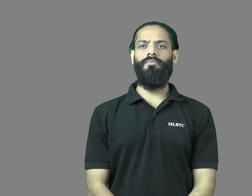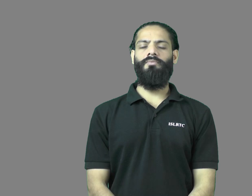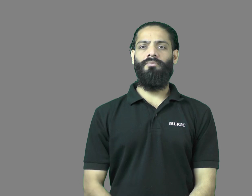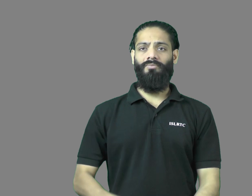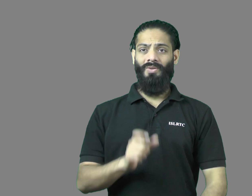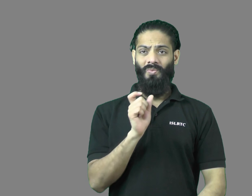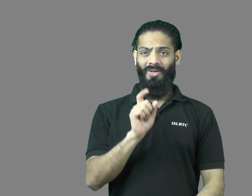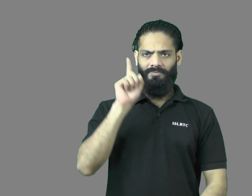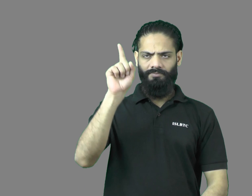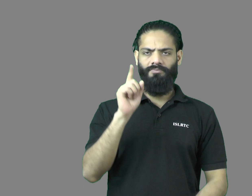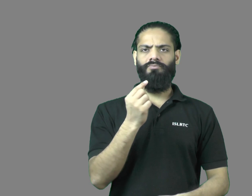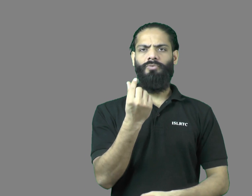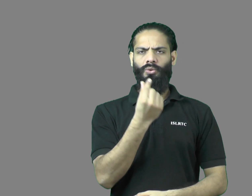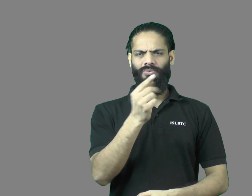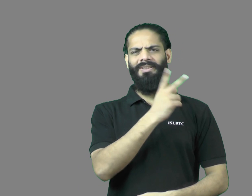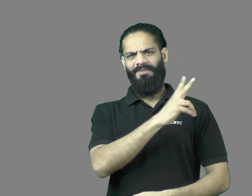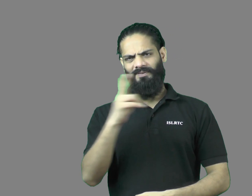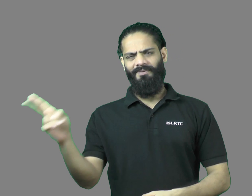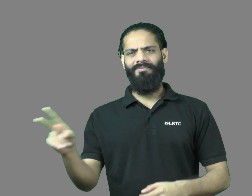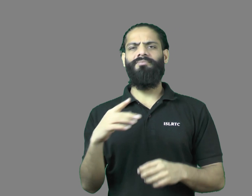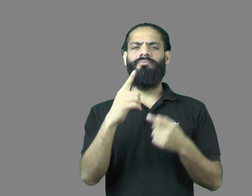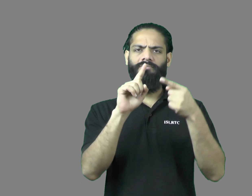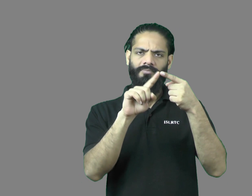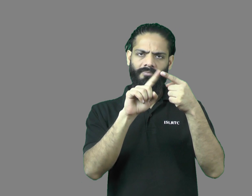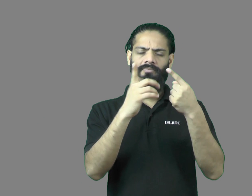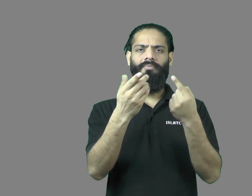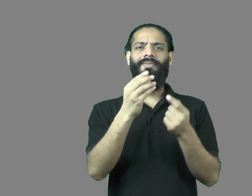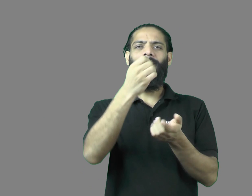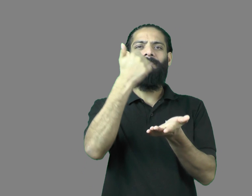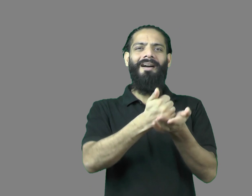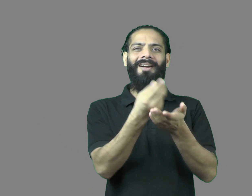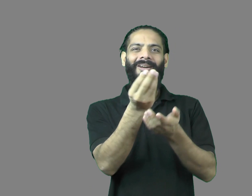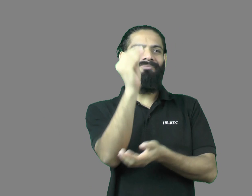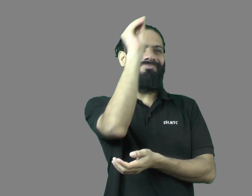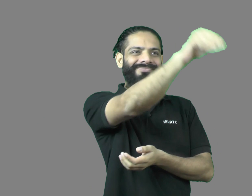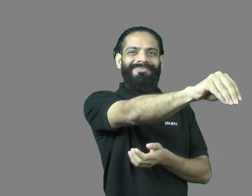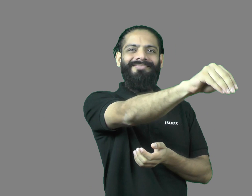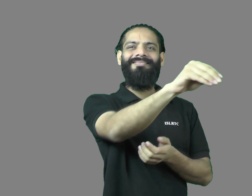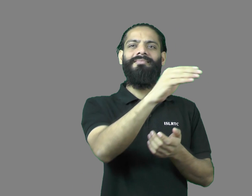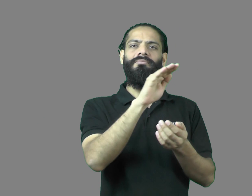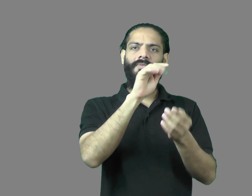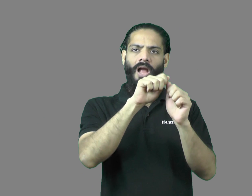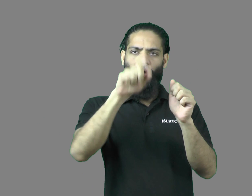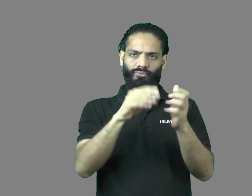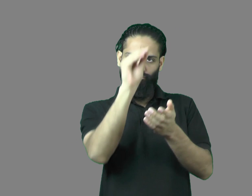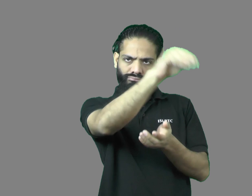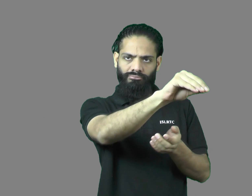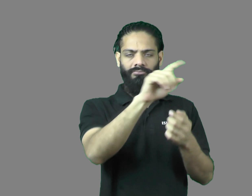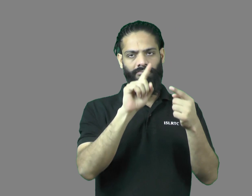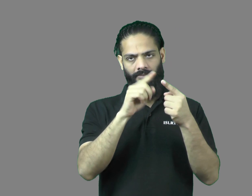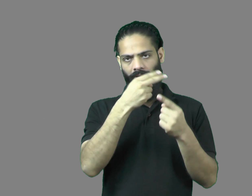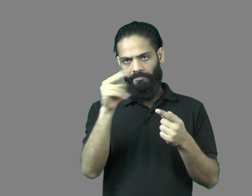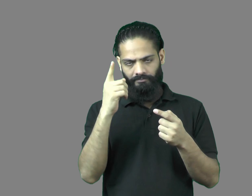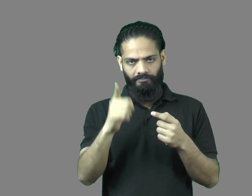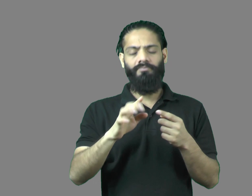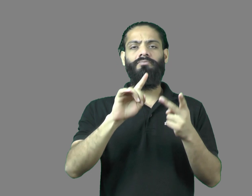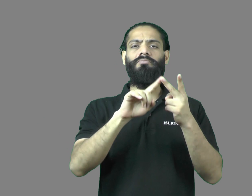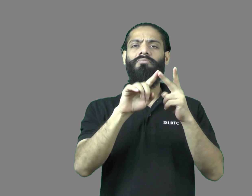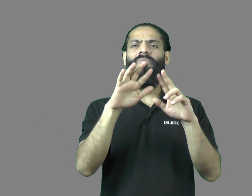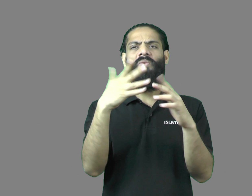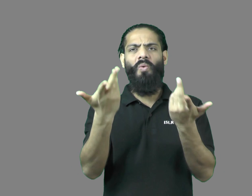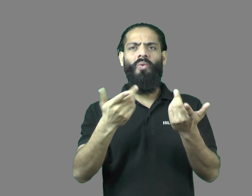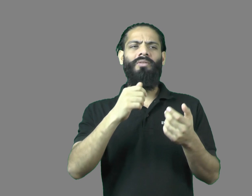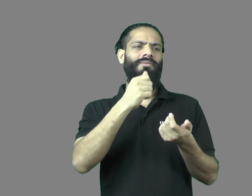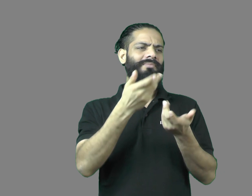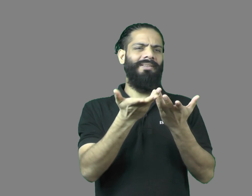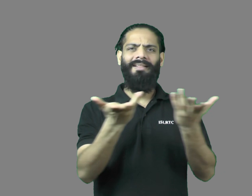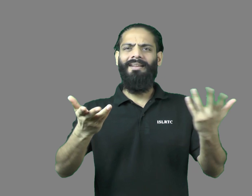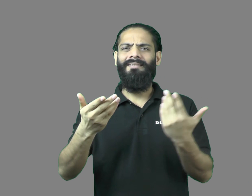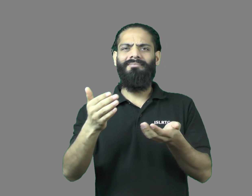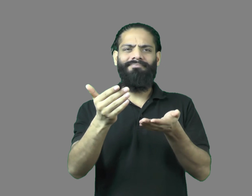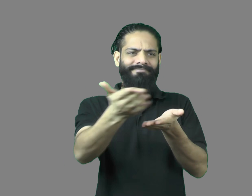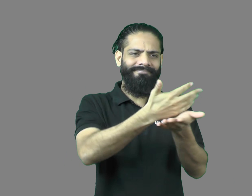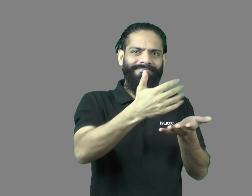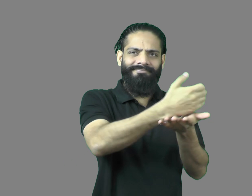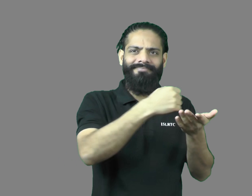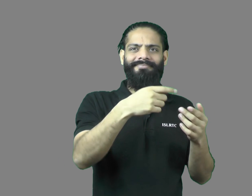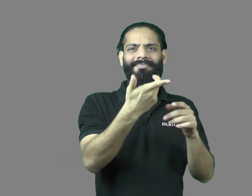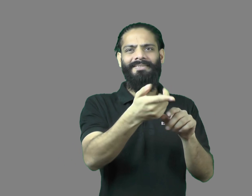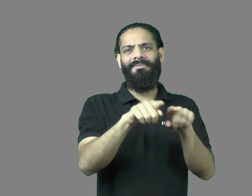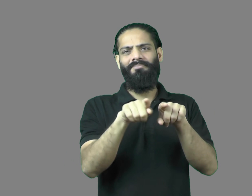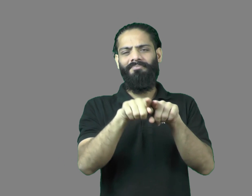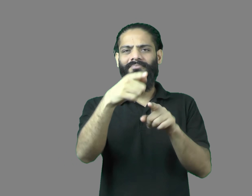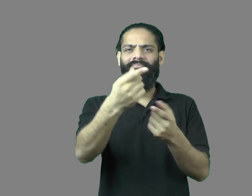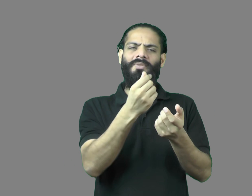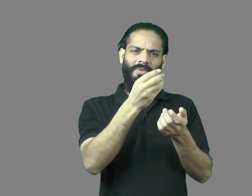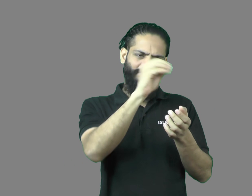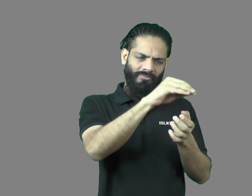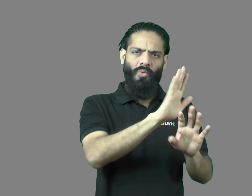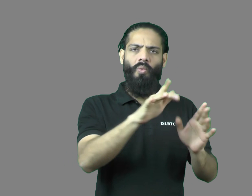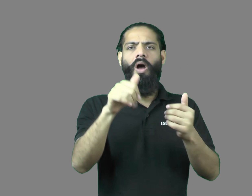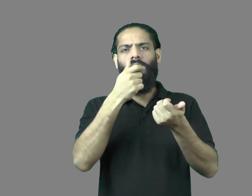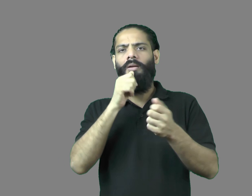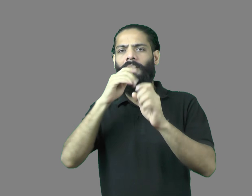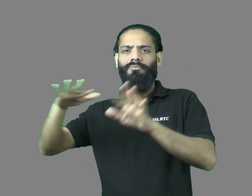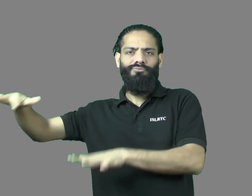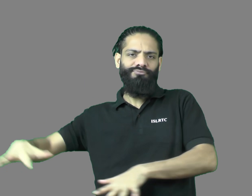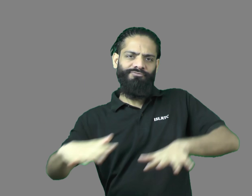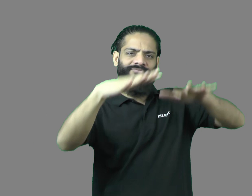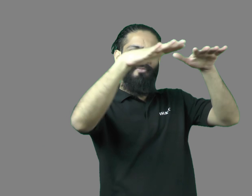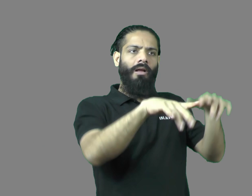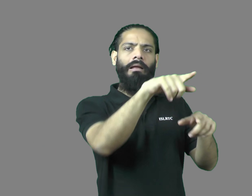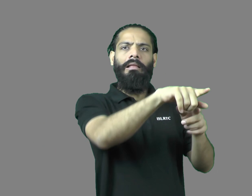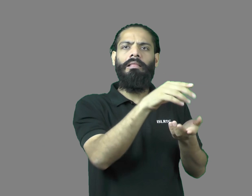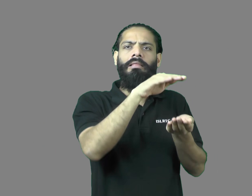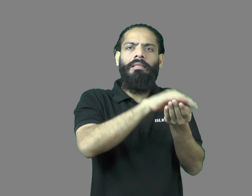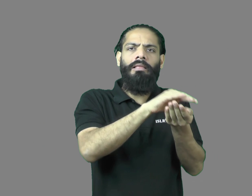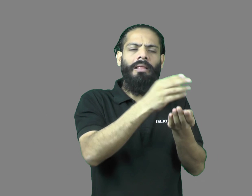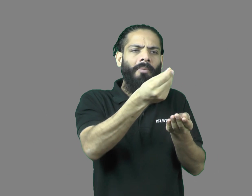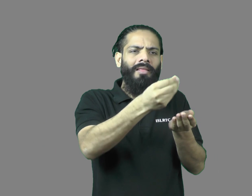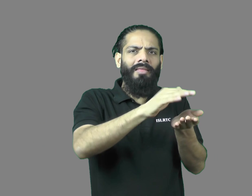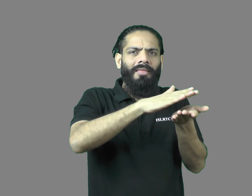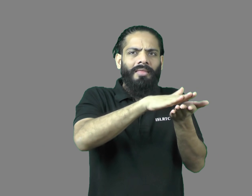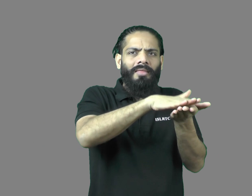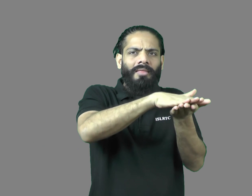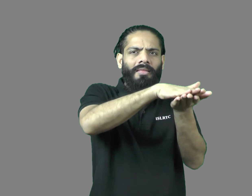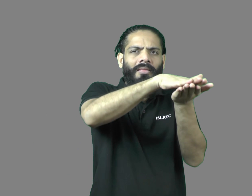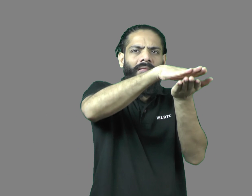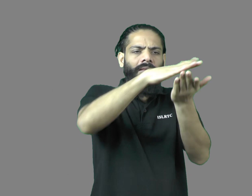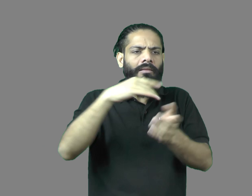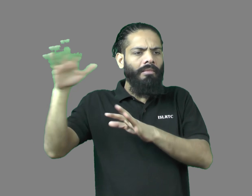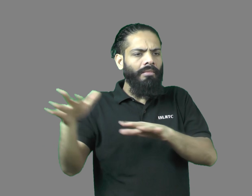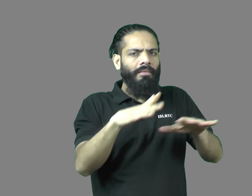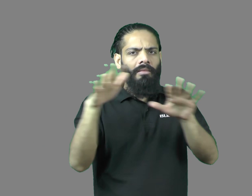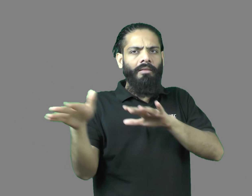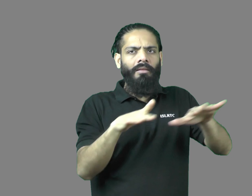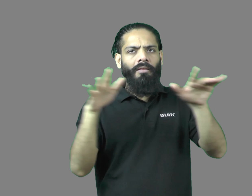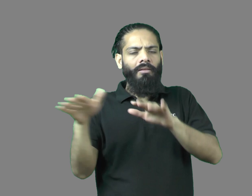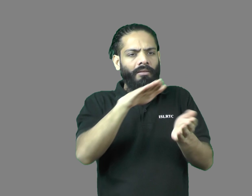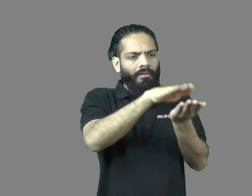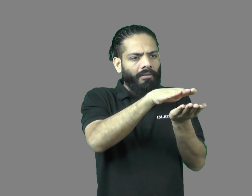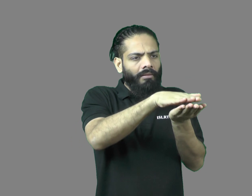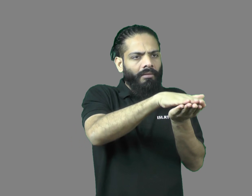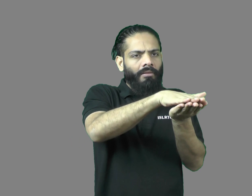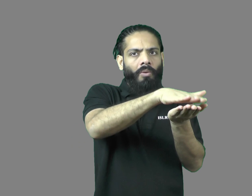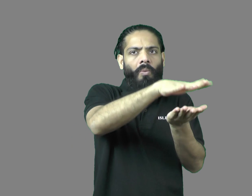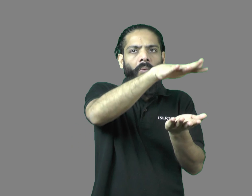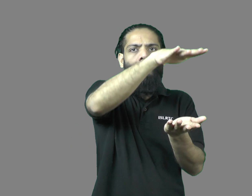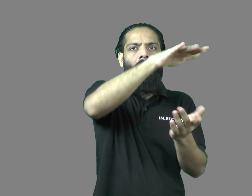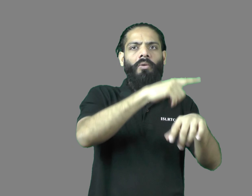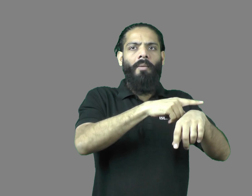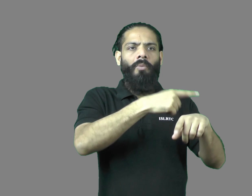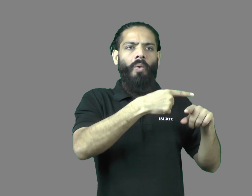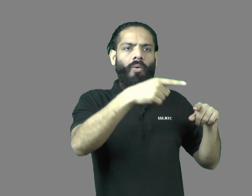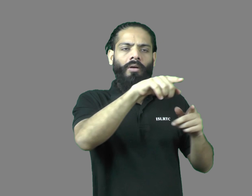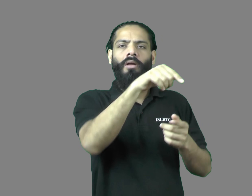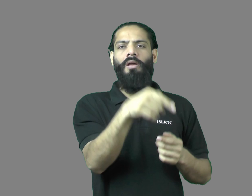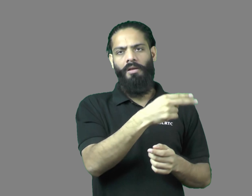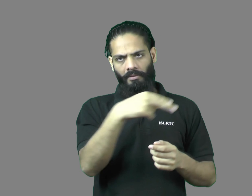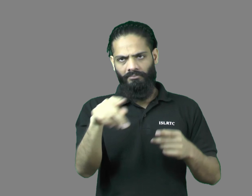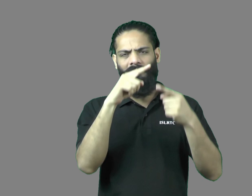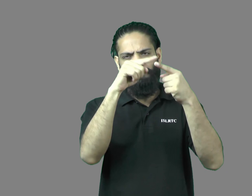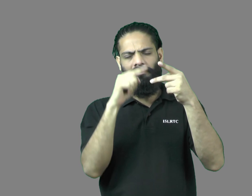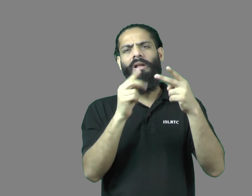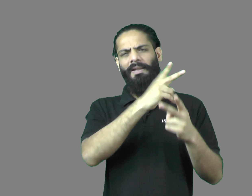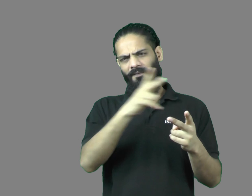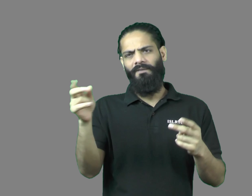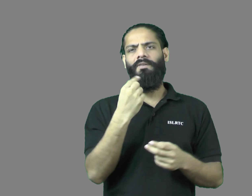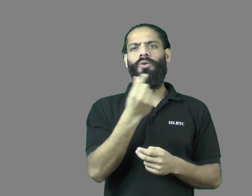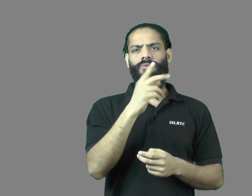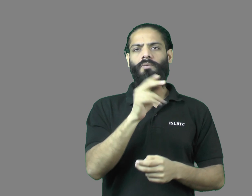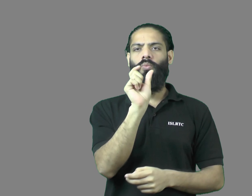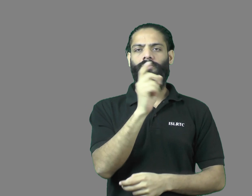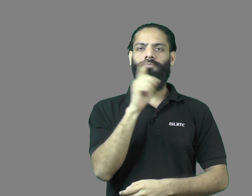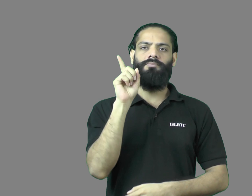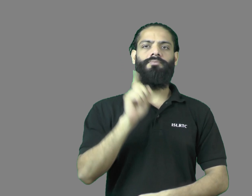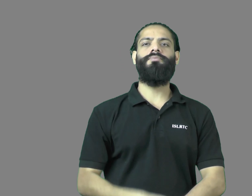Deposit